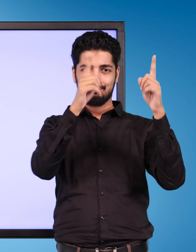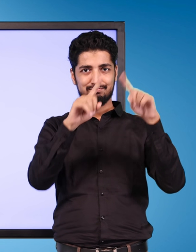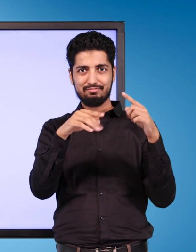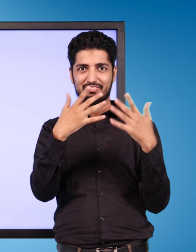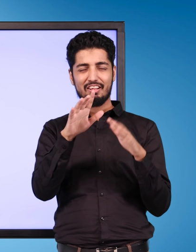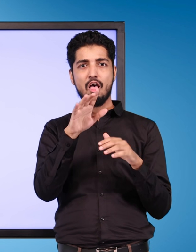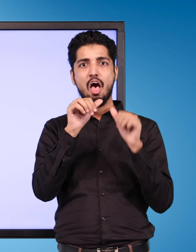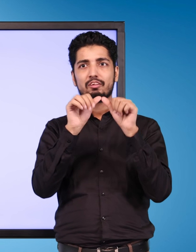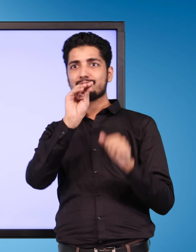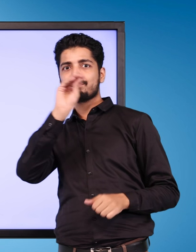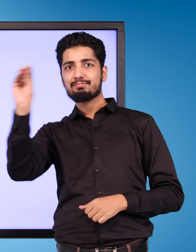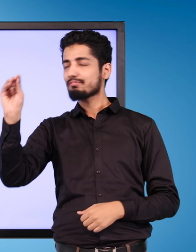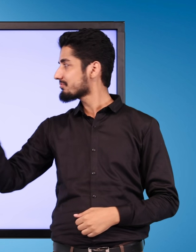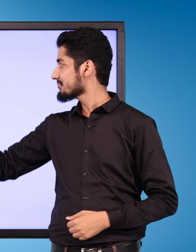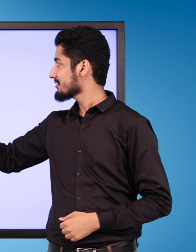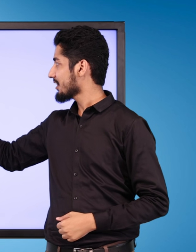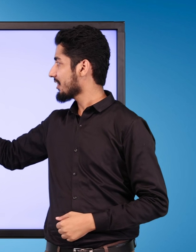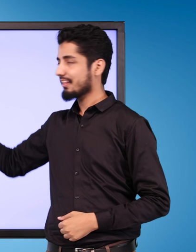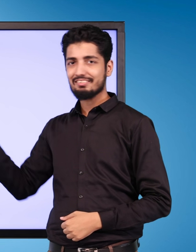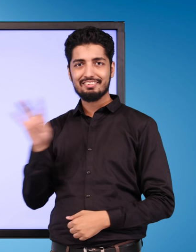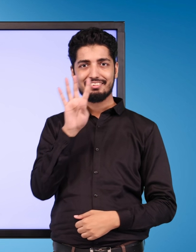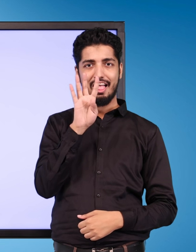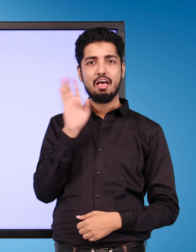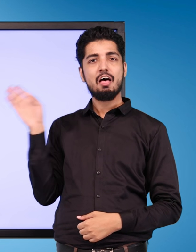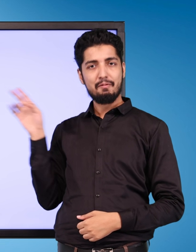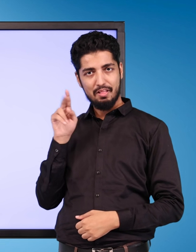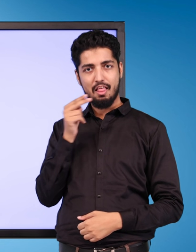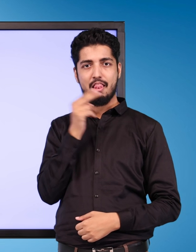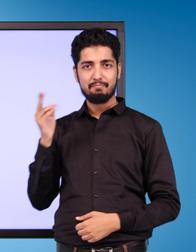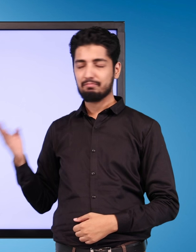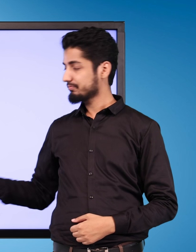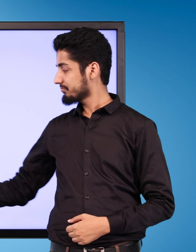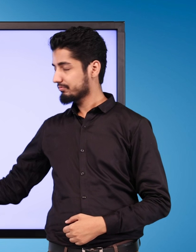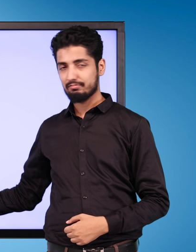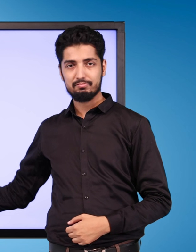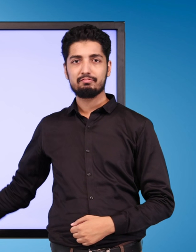is = 4 The answer 4 is the quotient